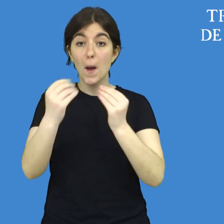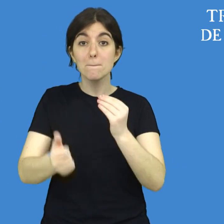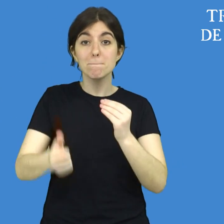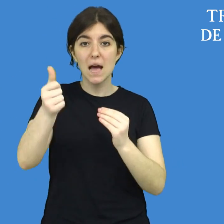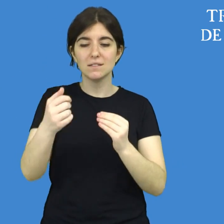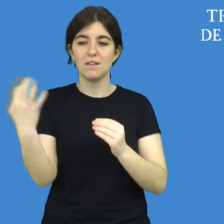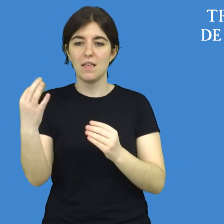más cantidad